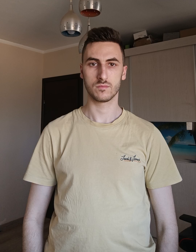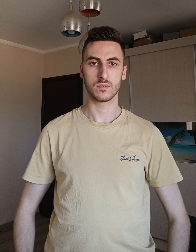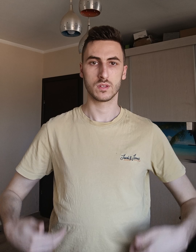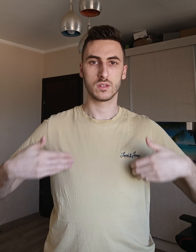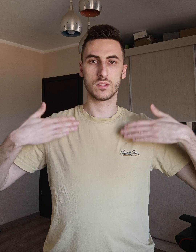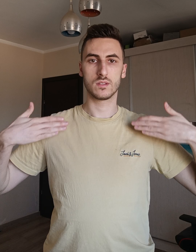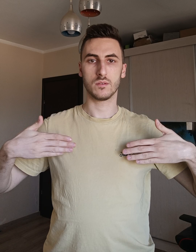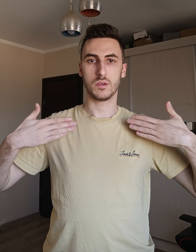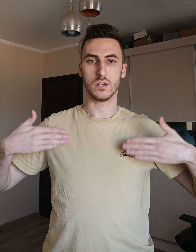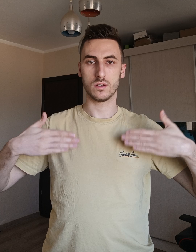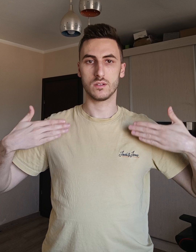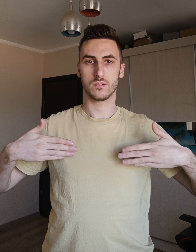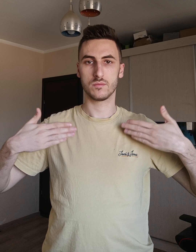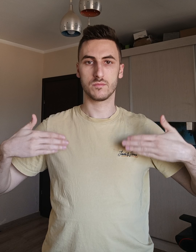שמח